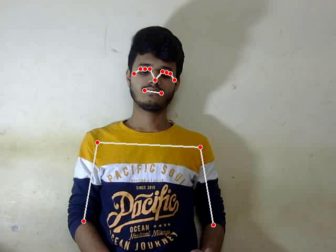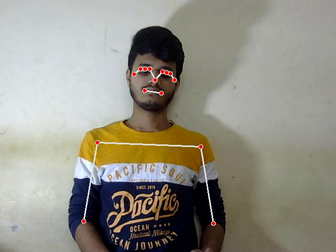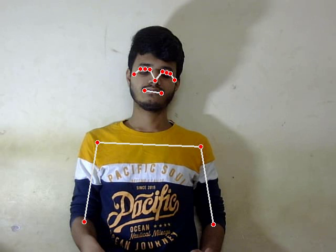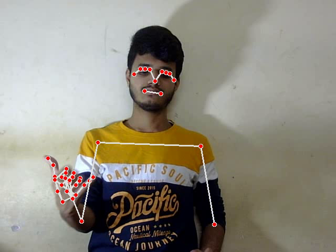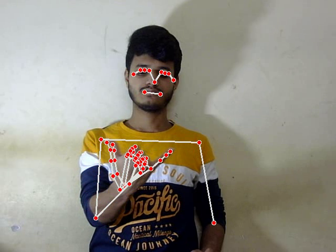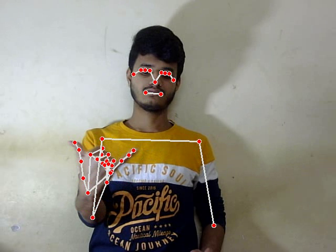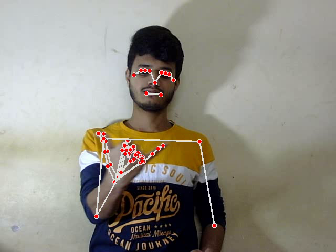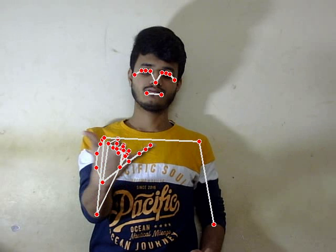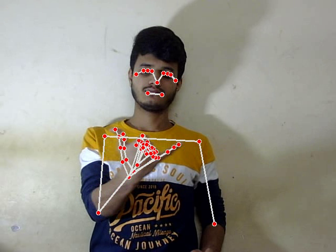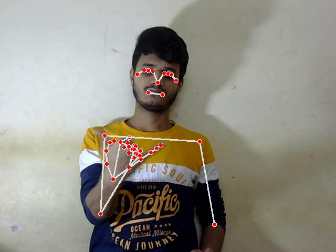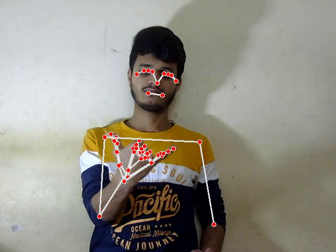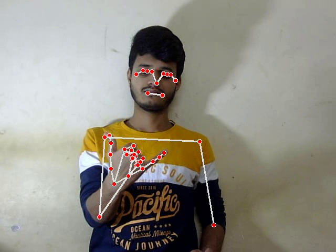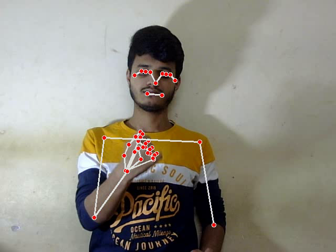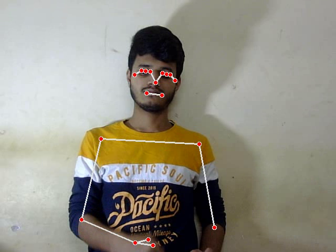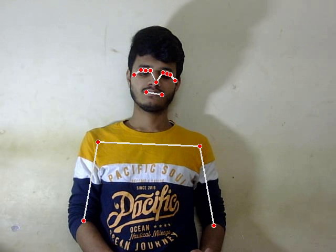same